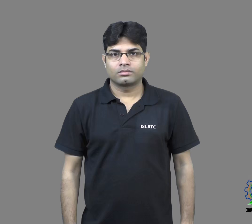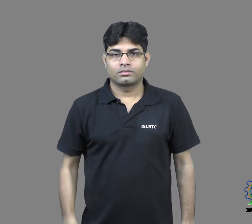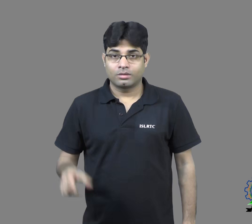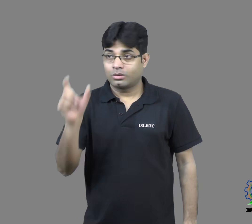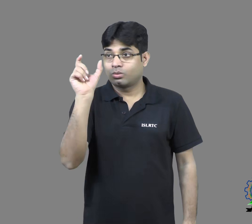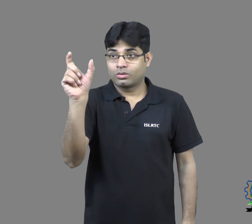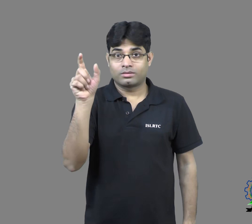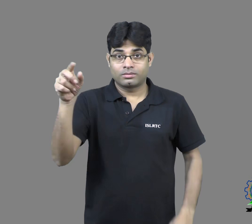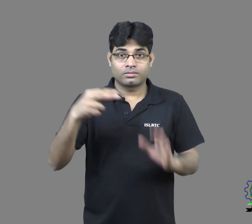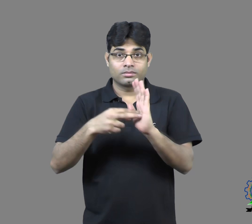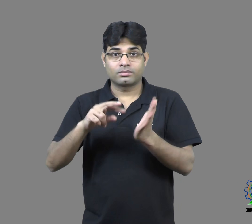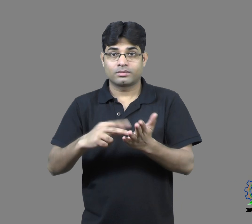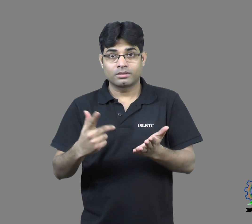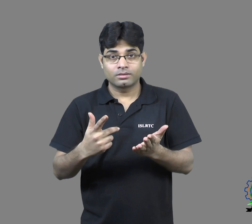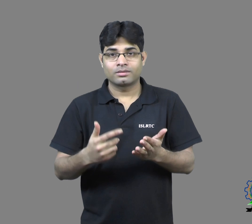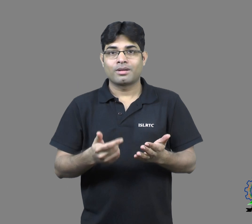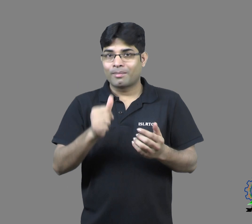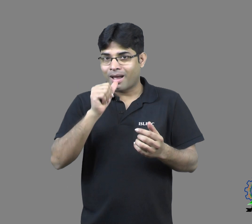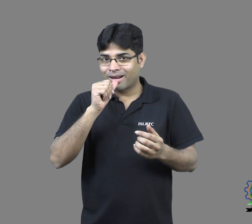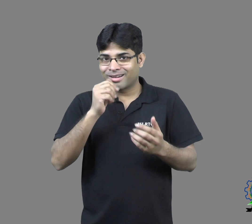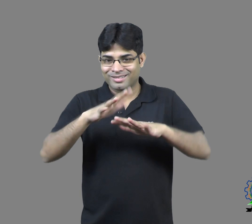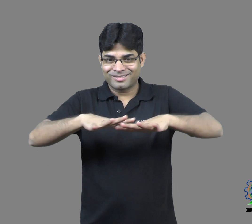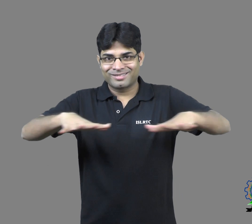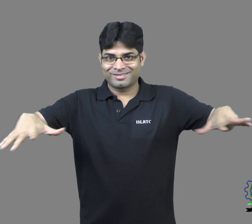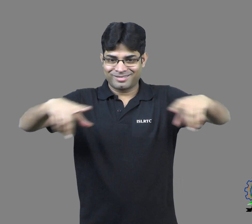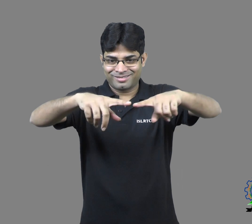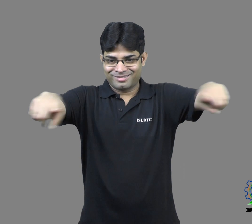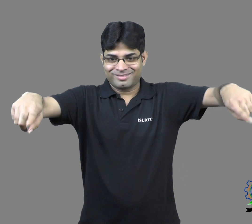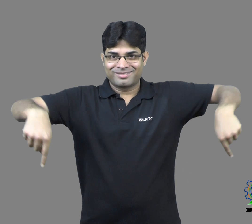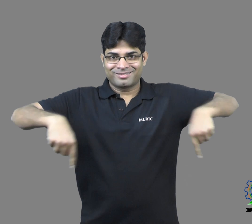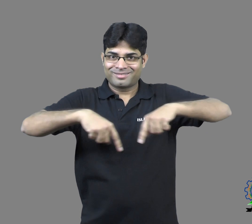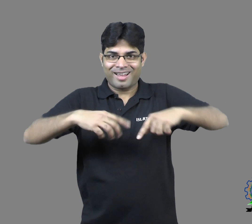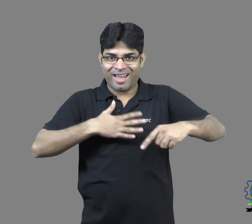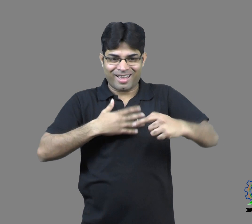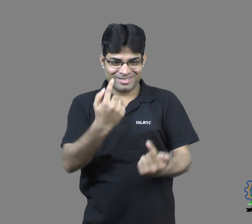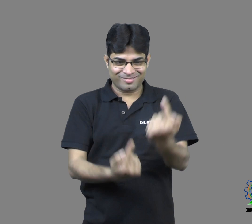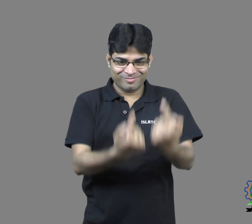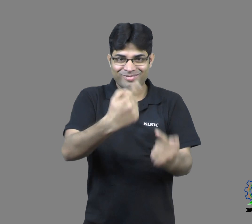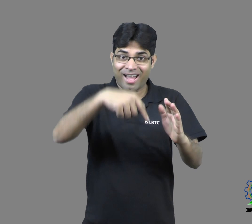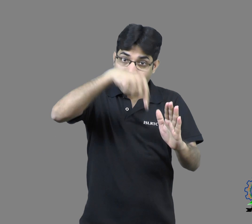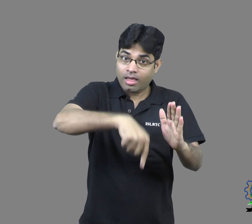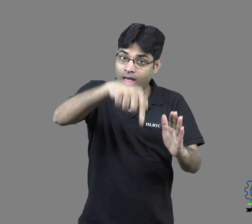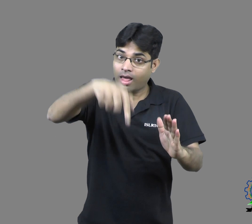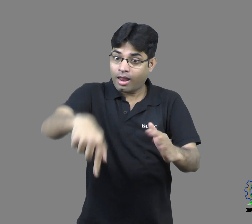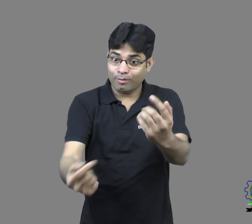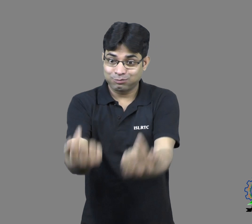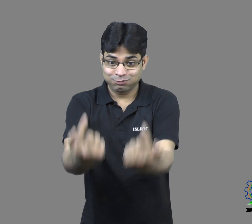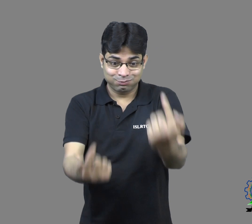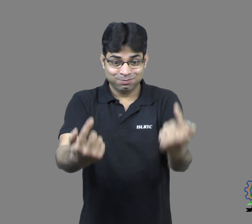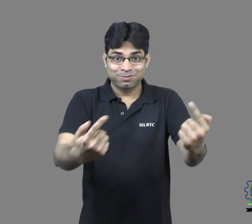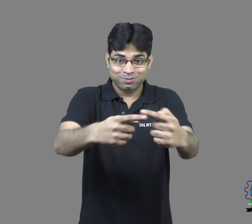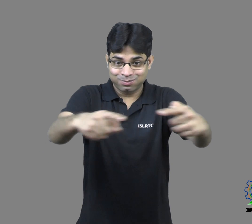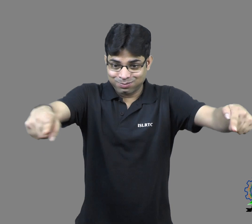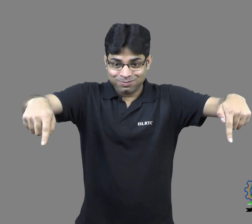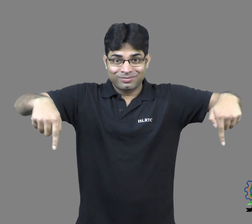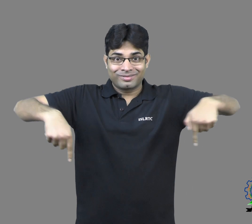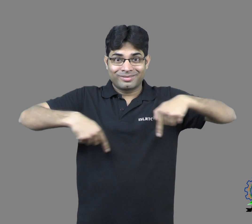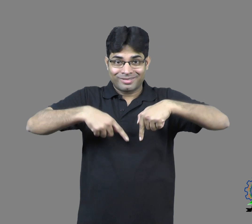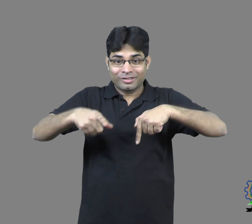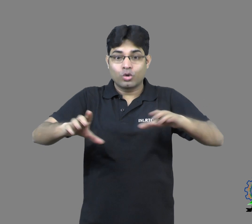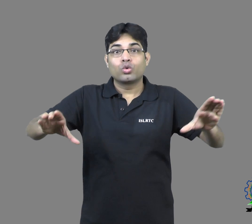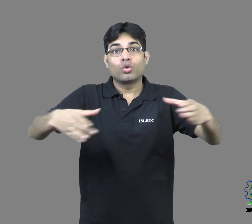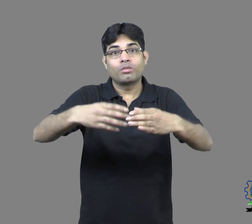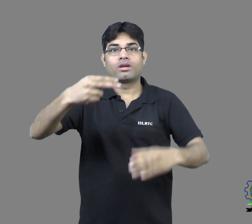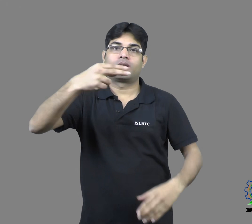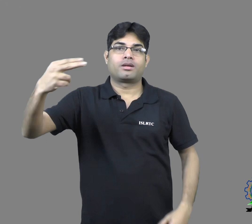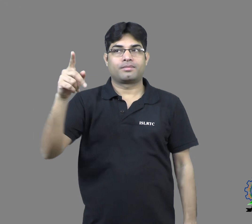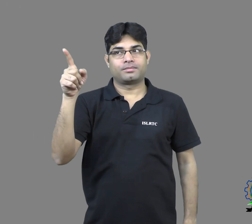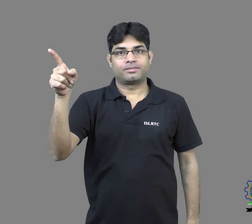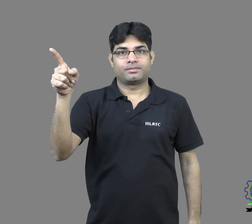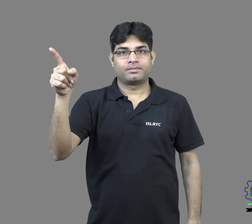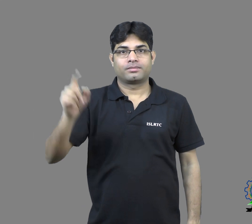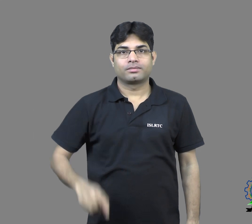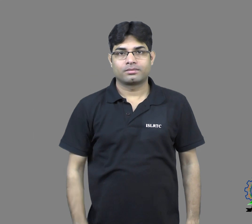Water Logged Hedges